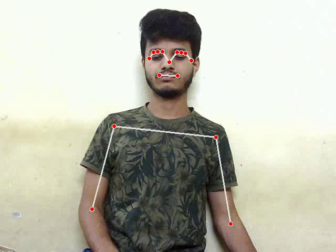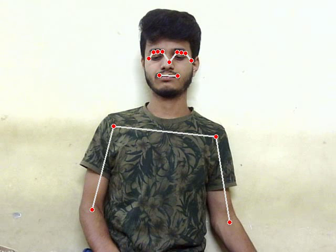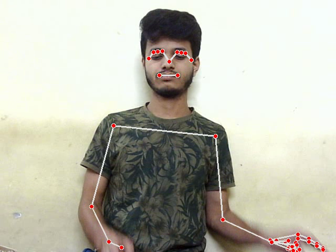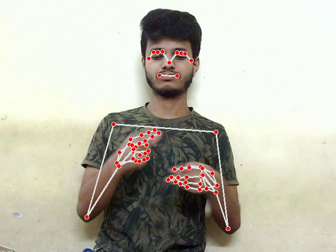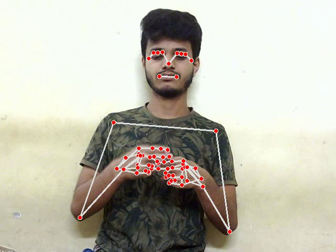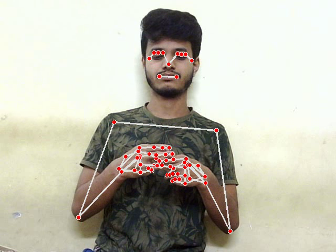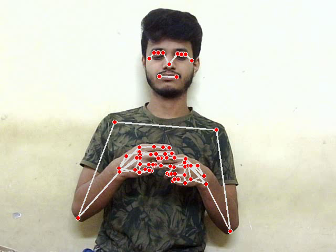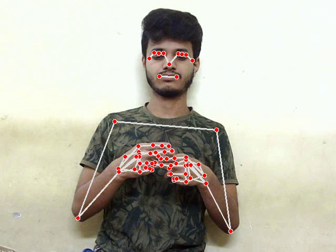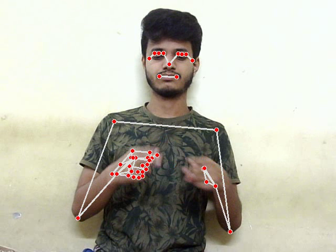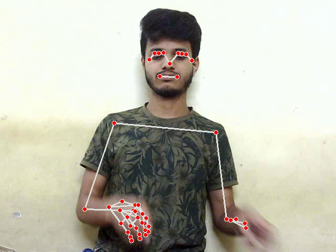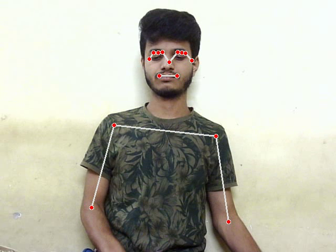name